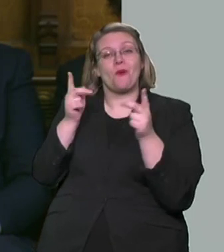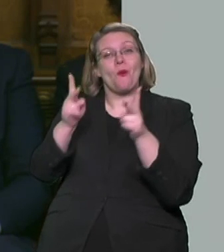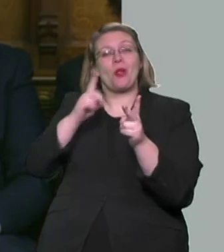Can I thank